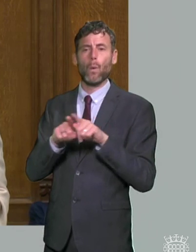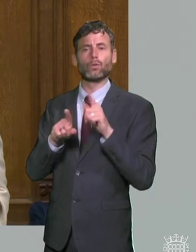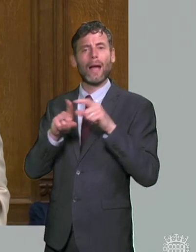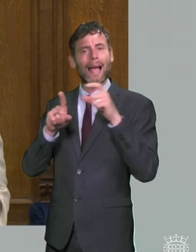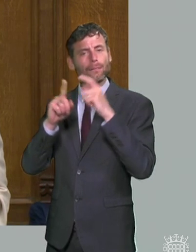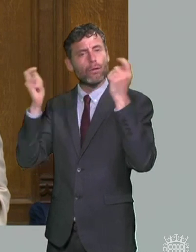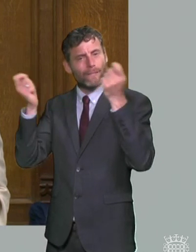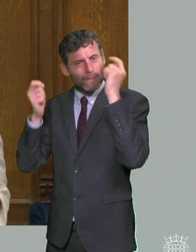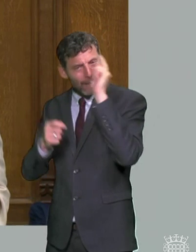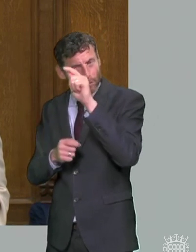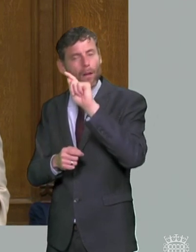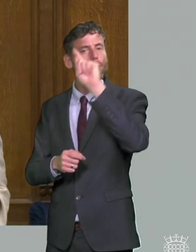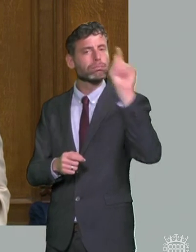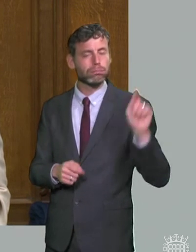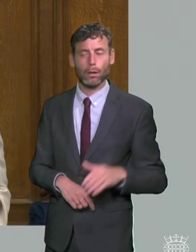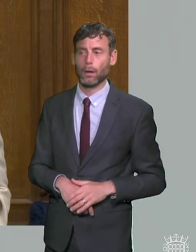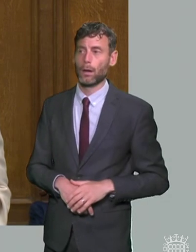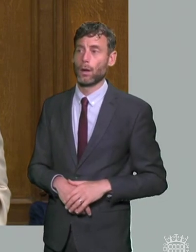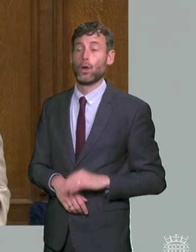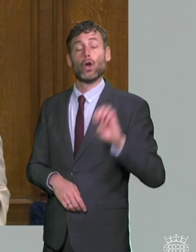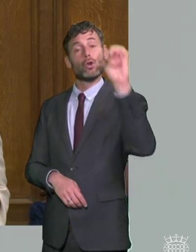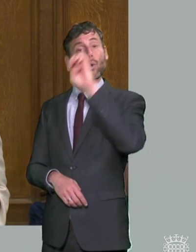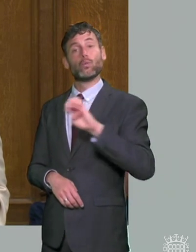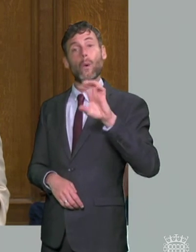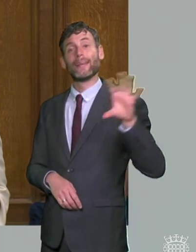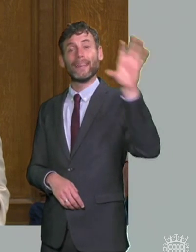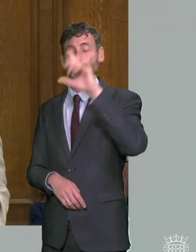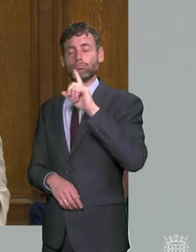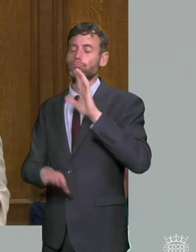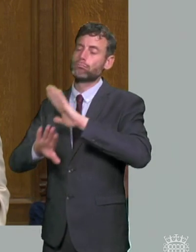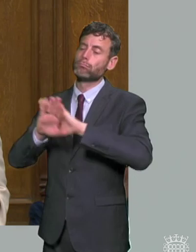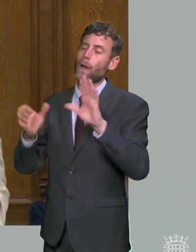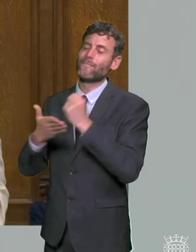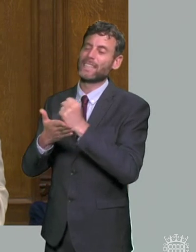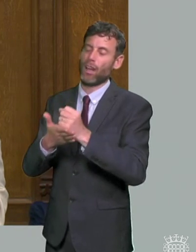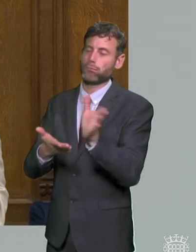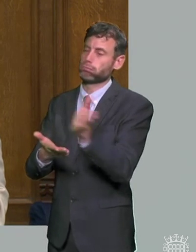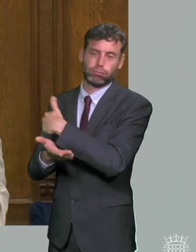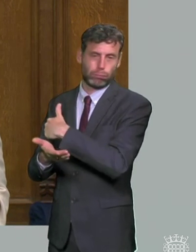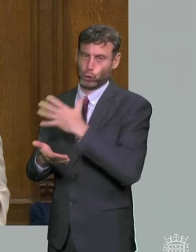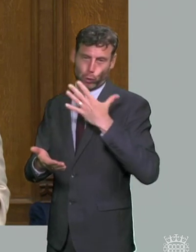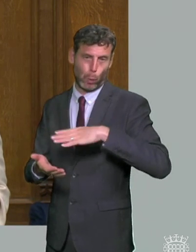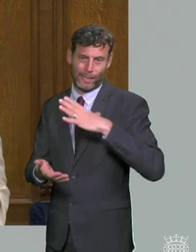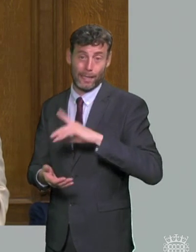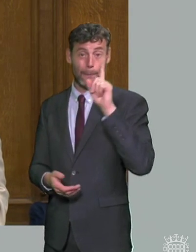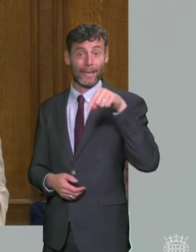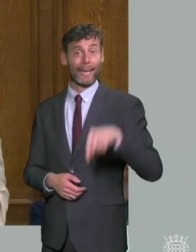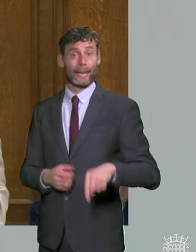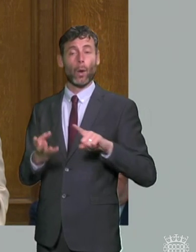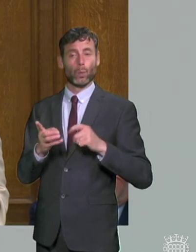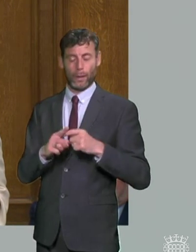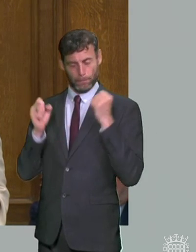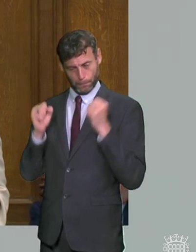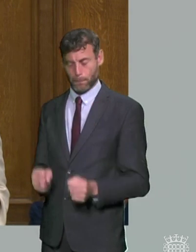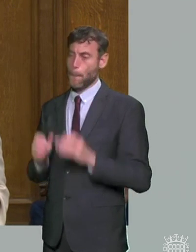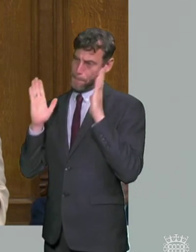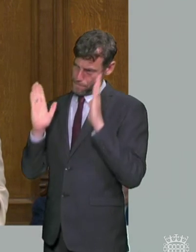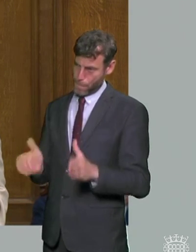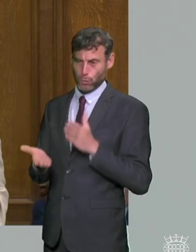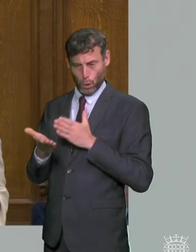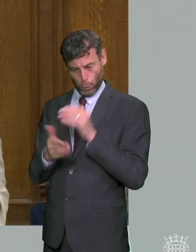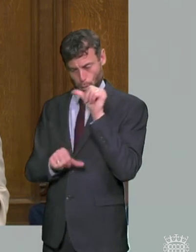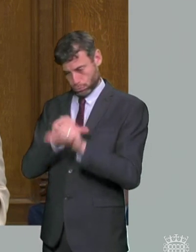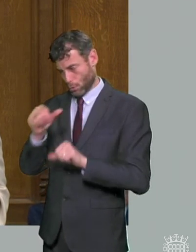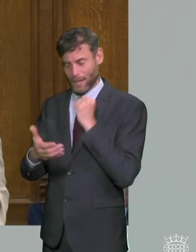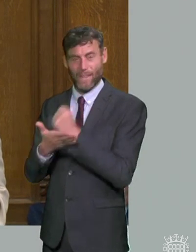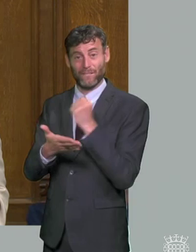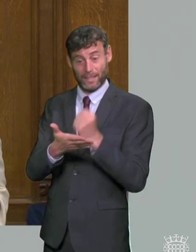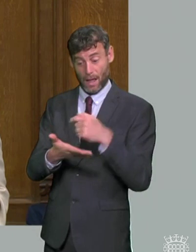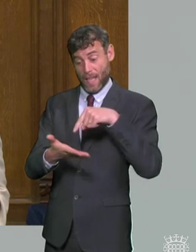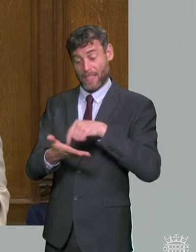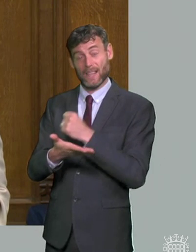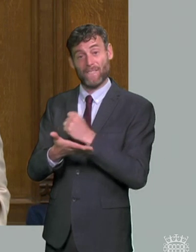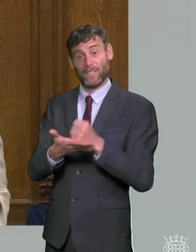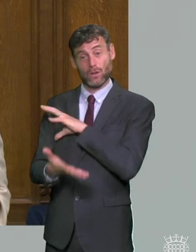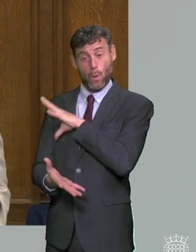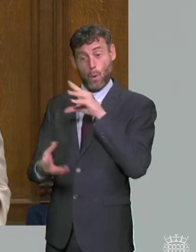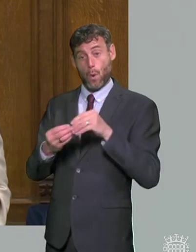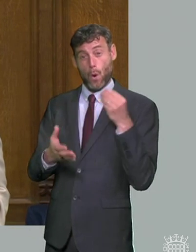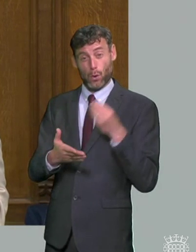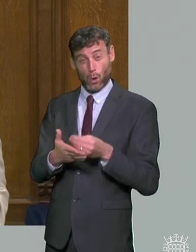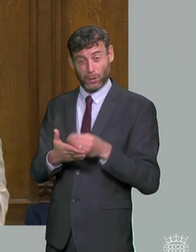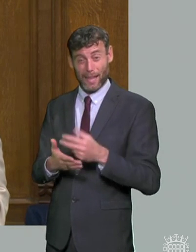Other European countries are waiving their visas, but to get to the UK, the musicians are facing visa delays and prohibitive visa costs of £18,000 and £10,000 respectively.